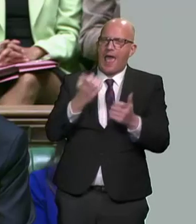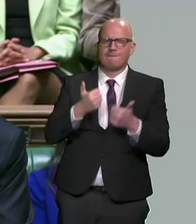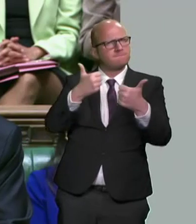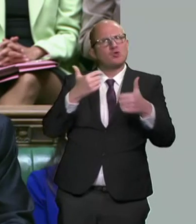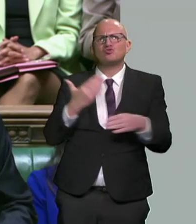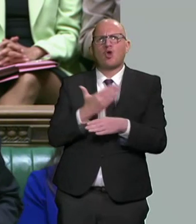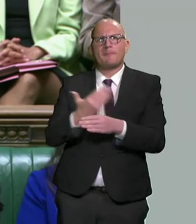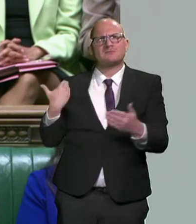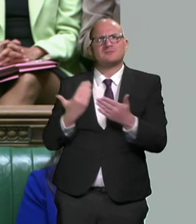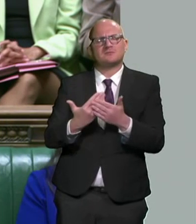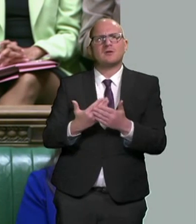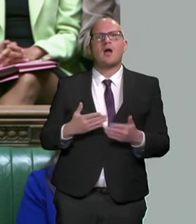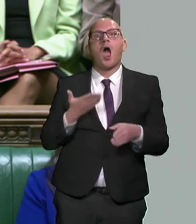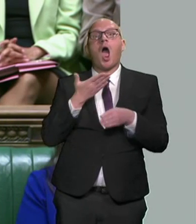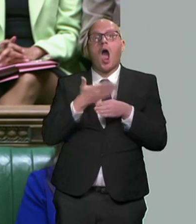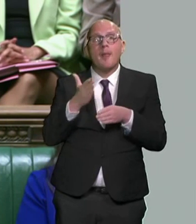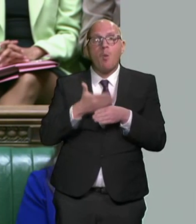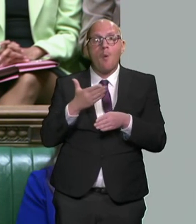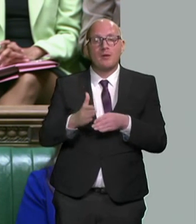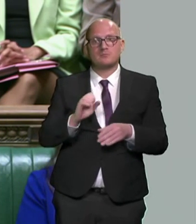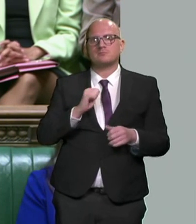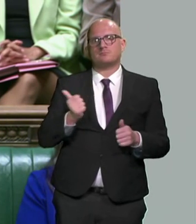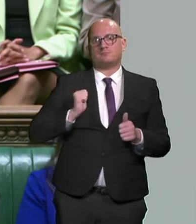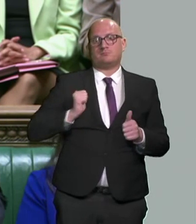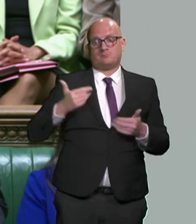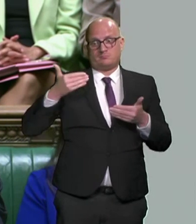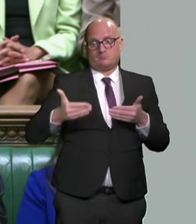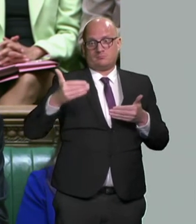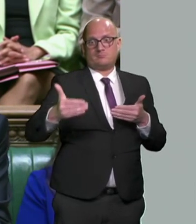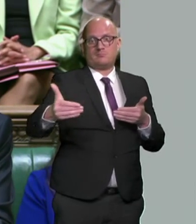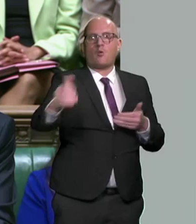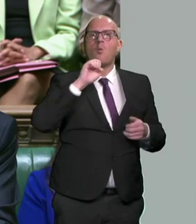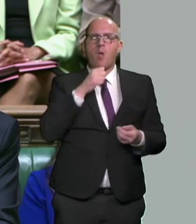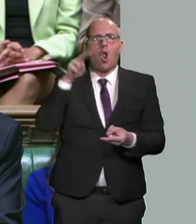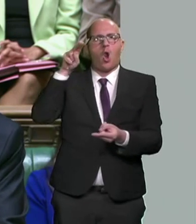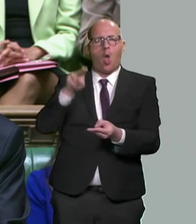Unemployment is now forecast to be lower in every year of the forecast.